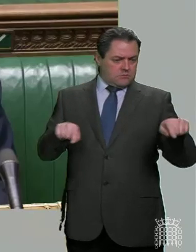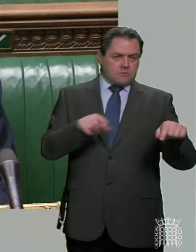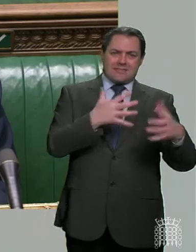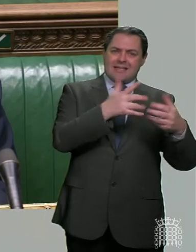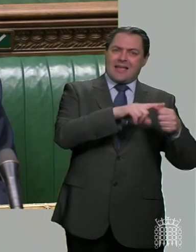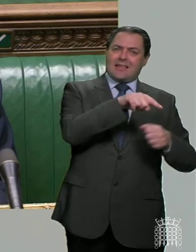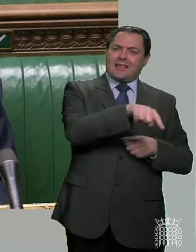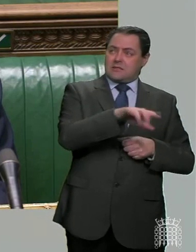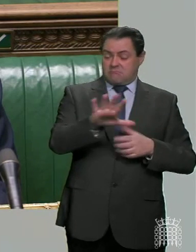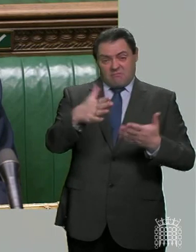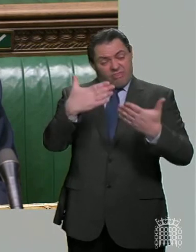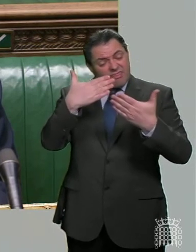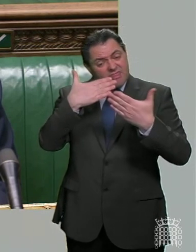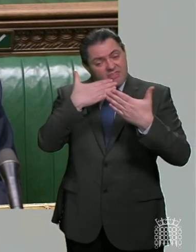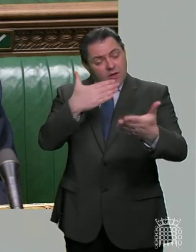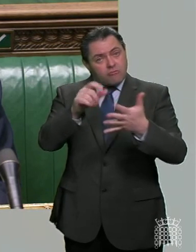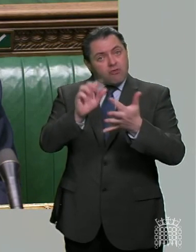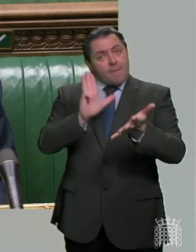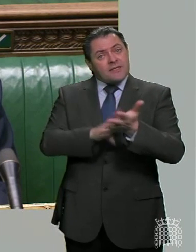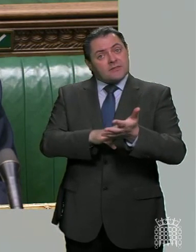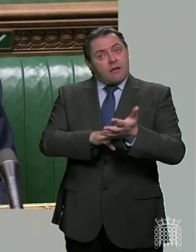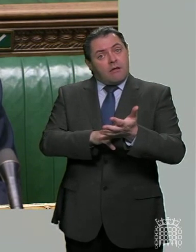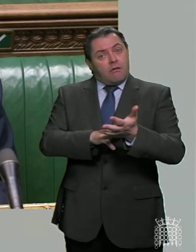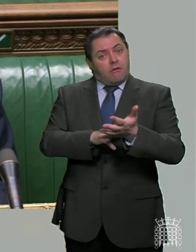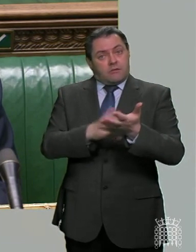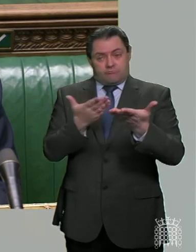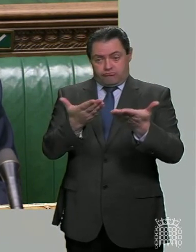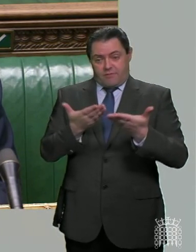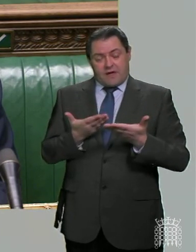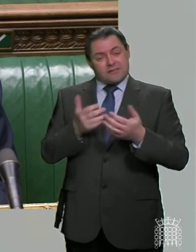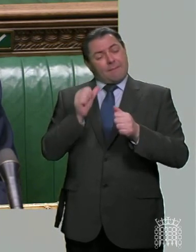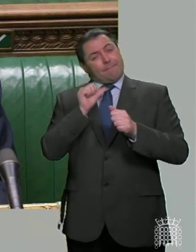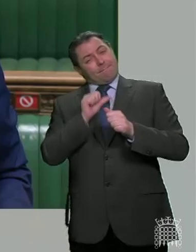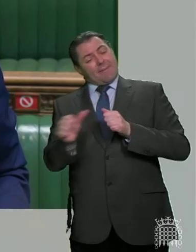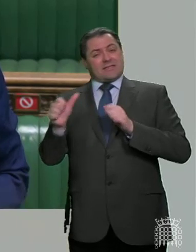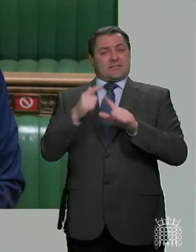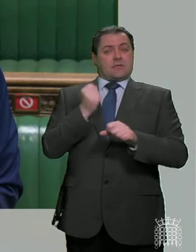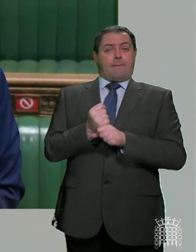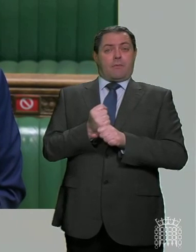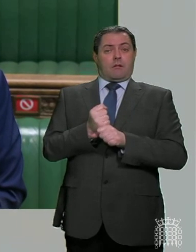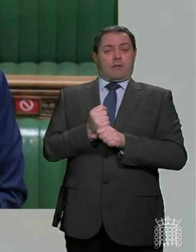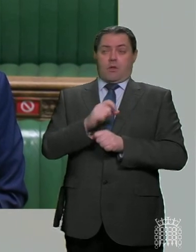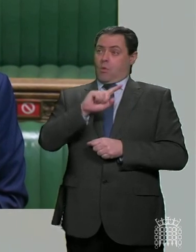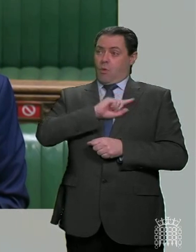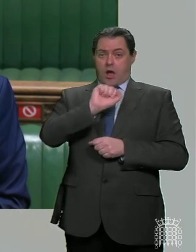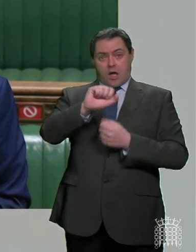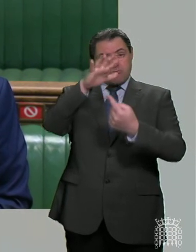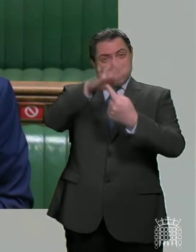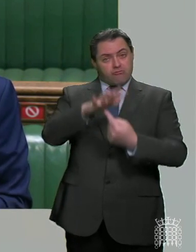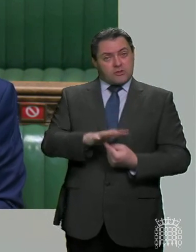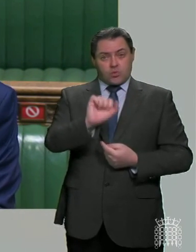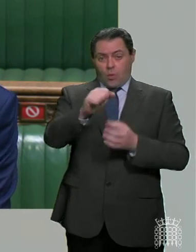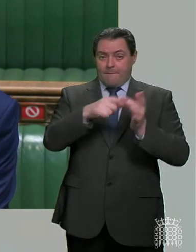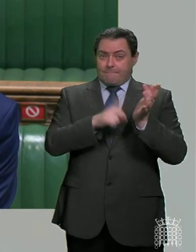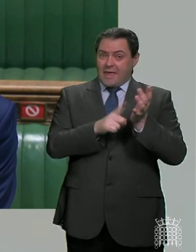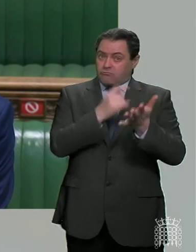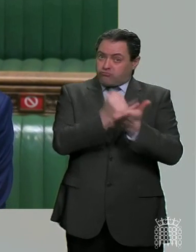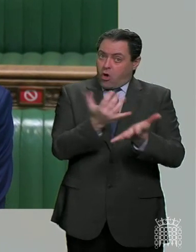I thank the Prime Minister for providing me with the best examples of why the priorities in his Bill were so wrong.